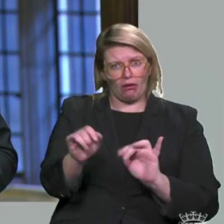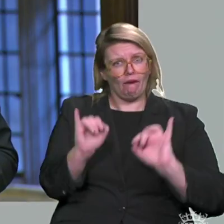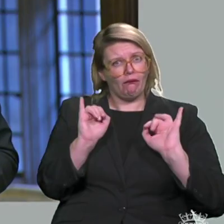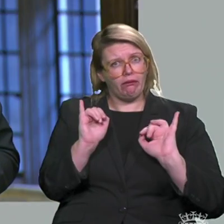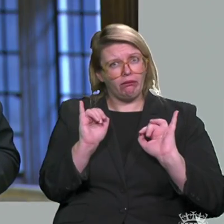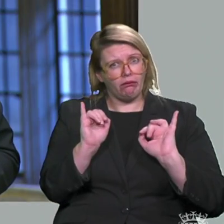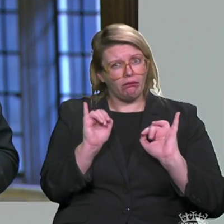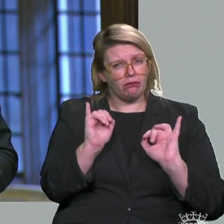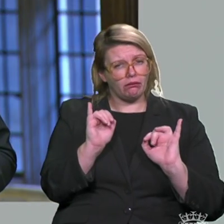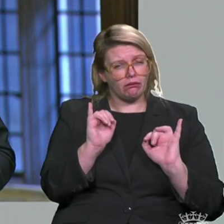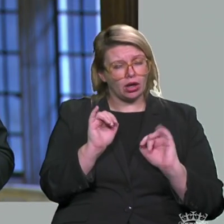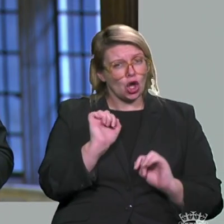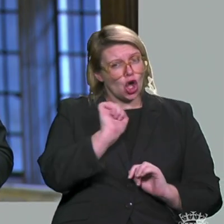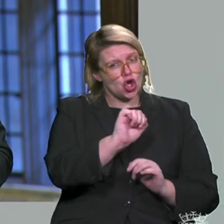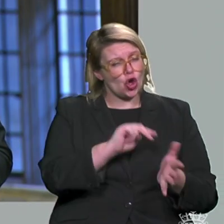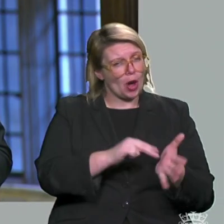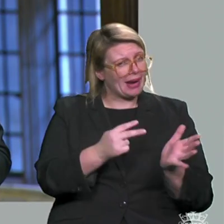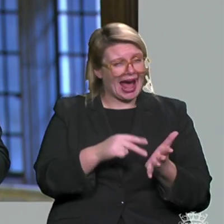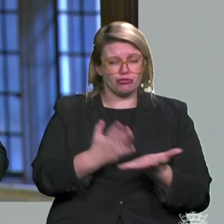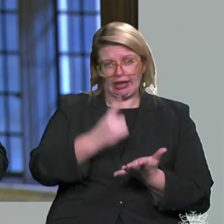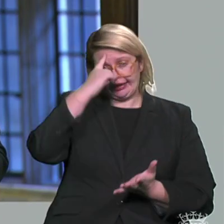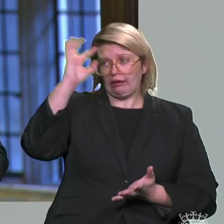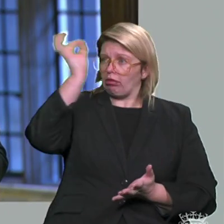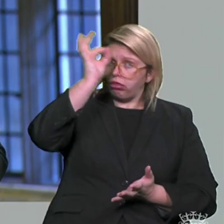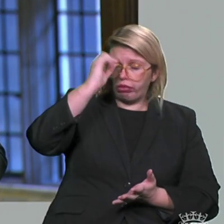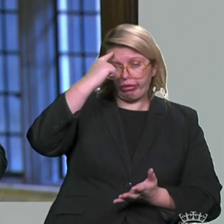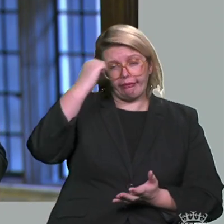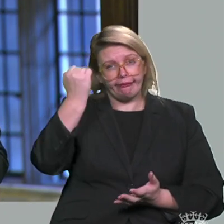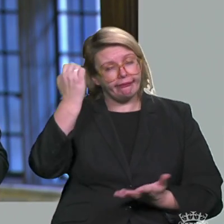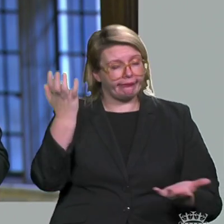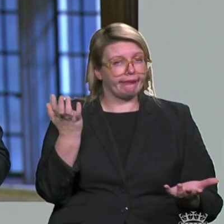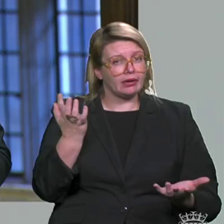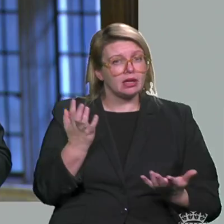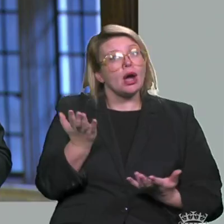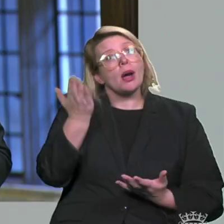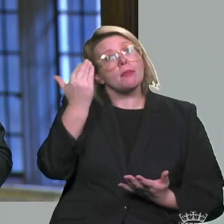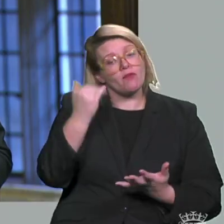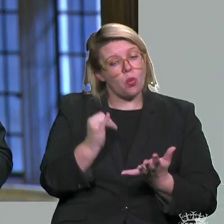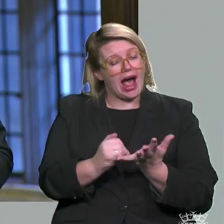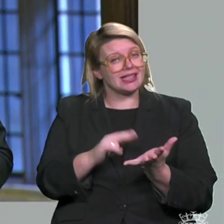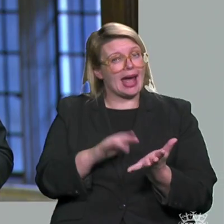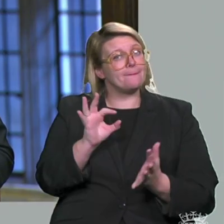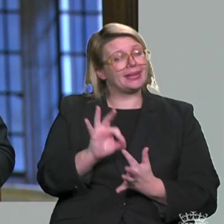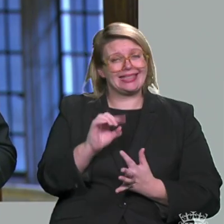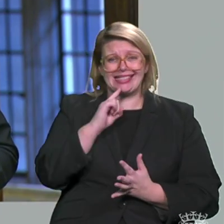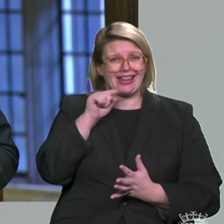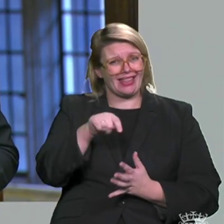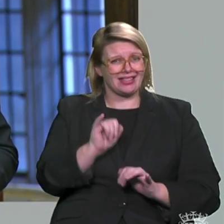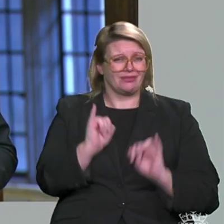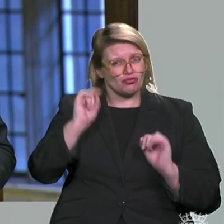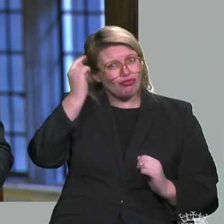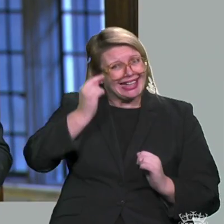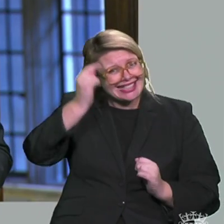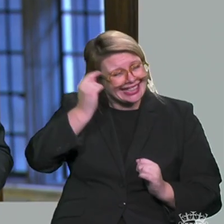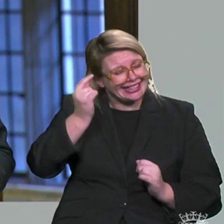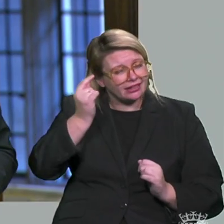These plans are naive and reckless and were previously described by the SNP leader in this House as “crazy”.